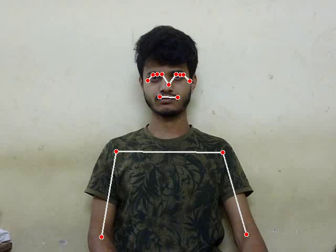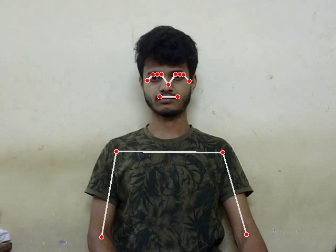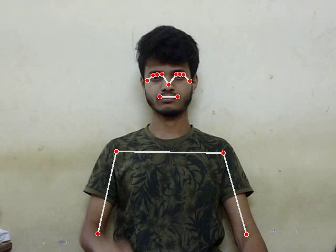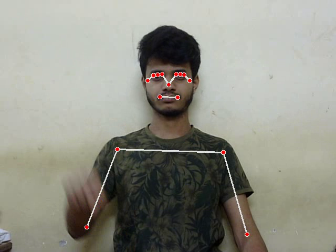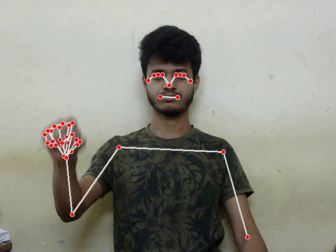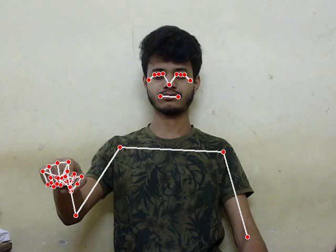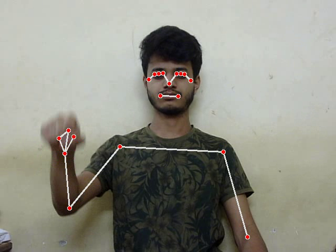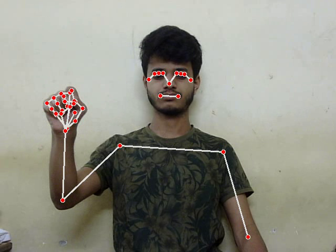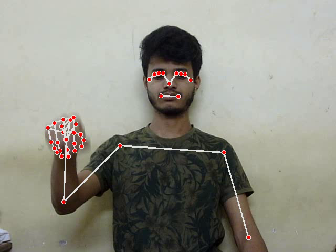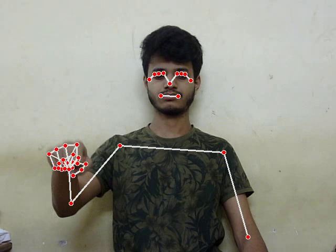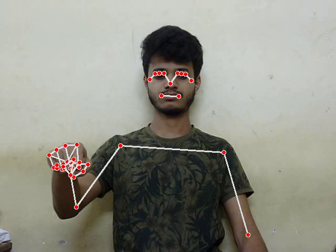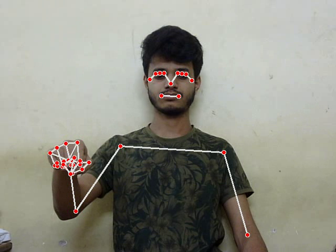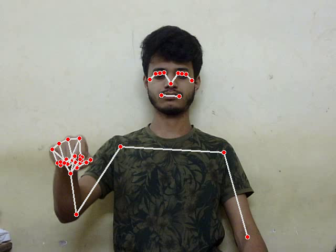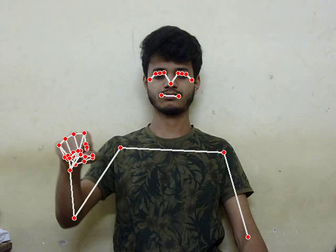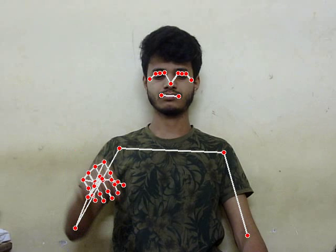yes